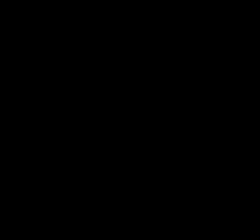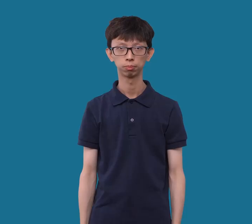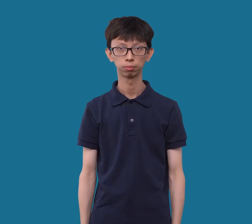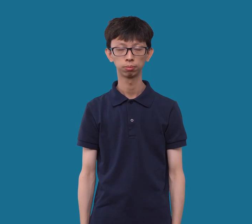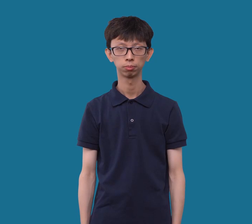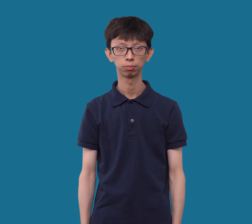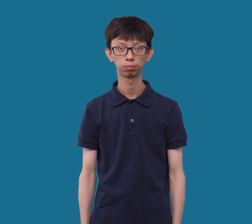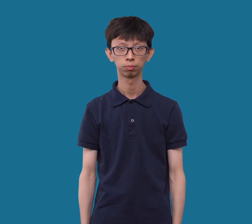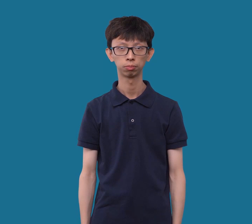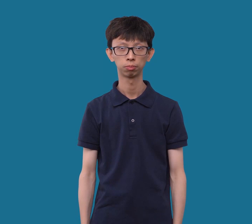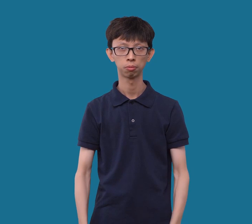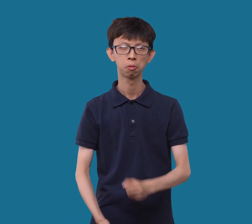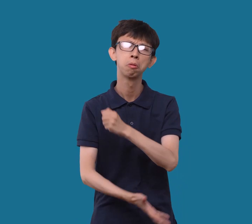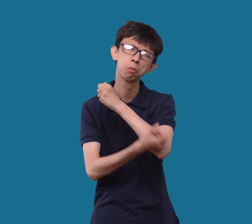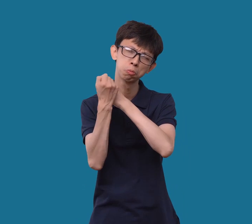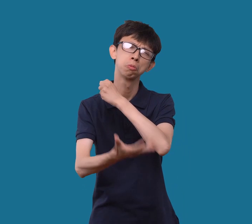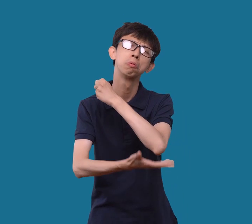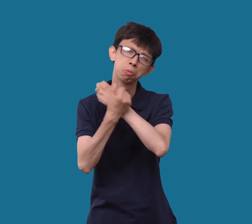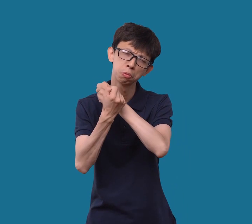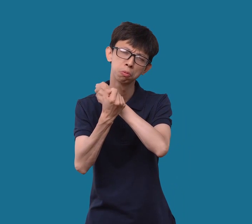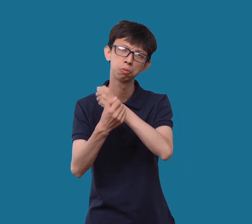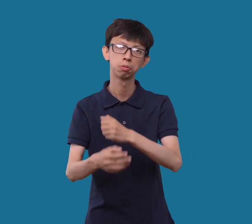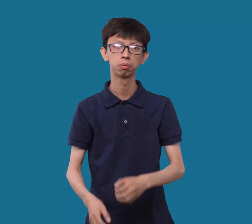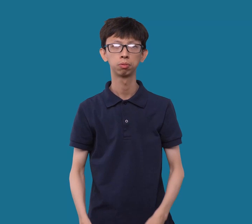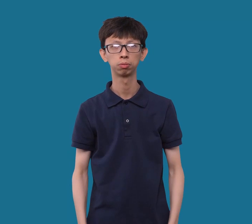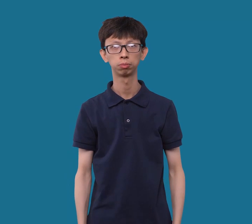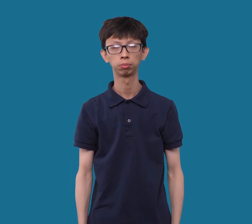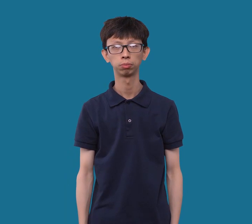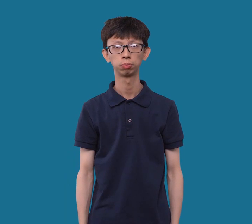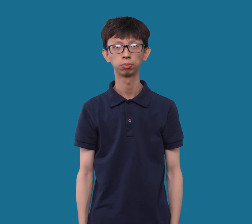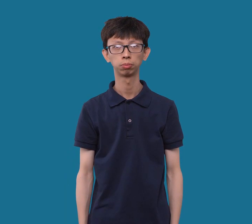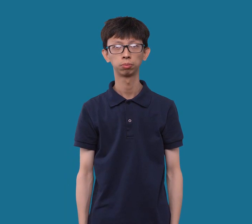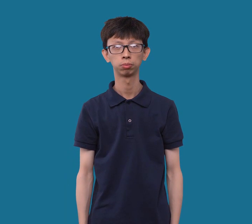cầu cứu